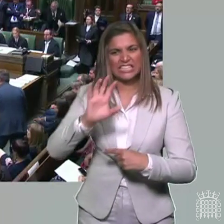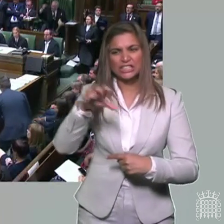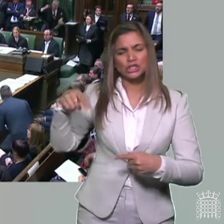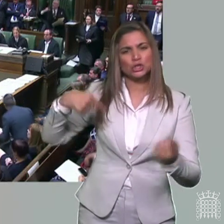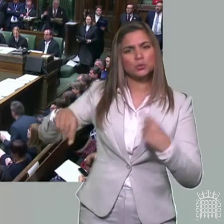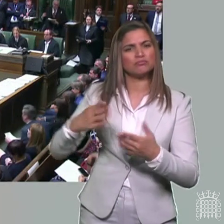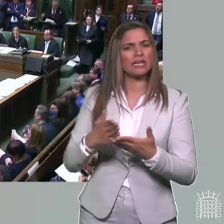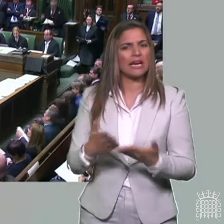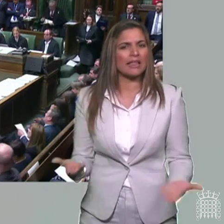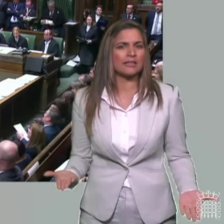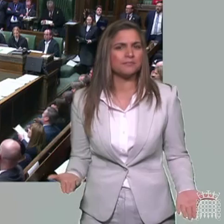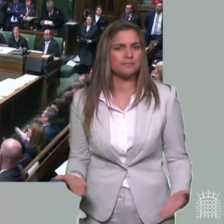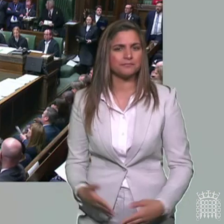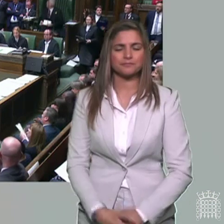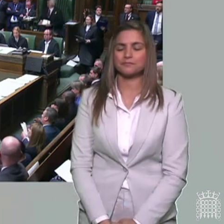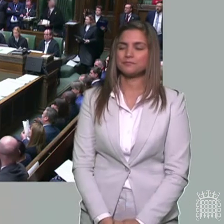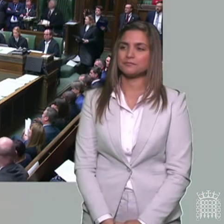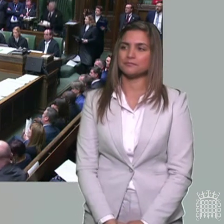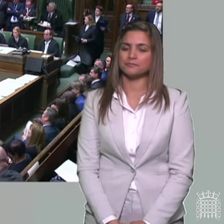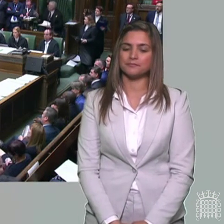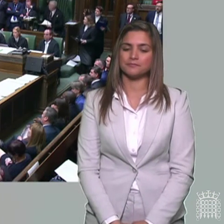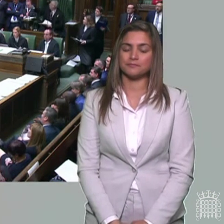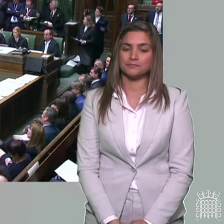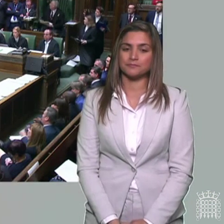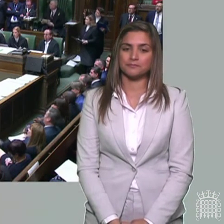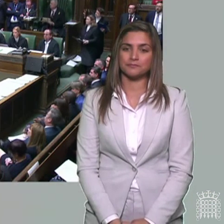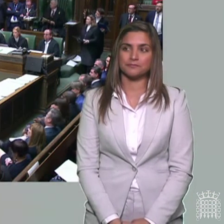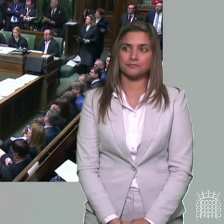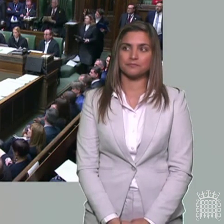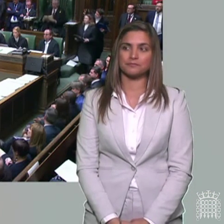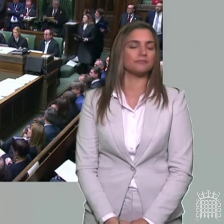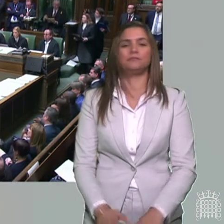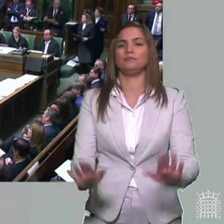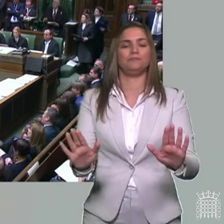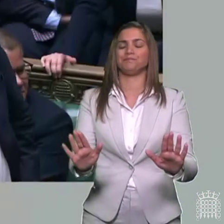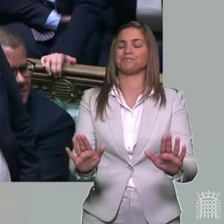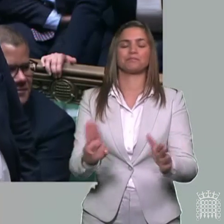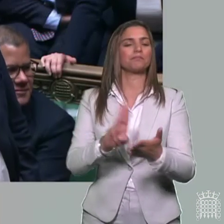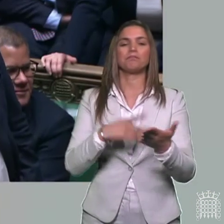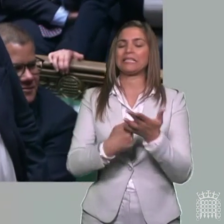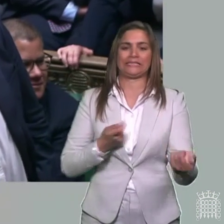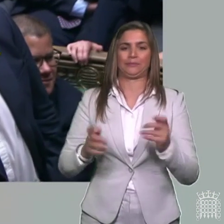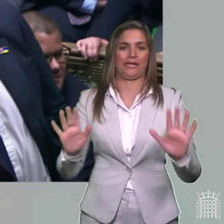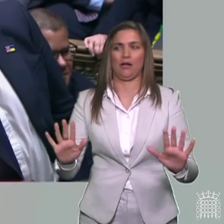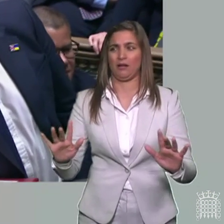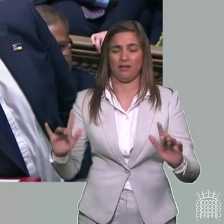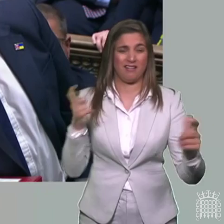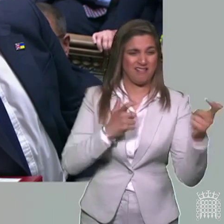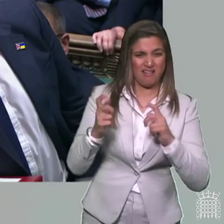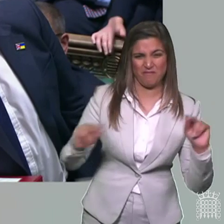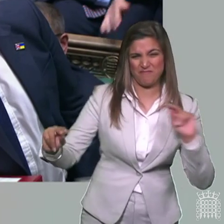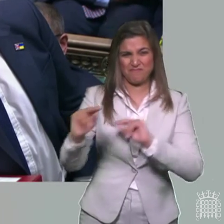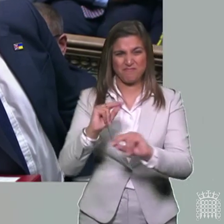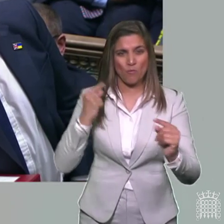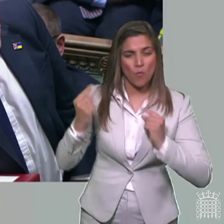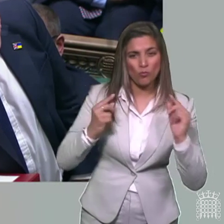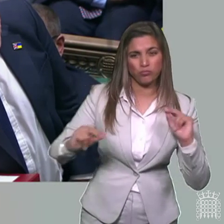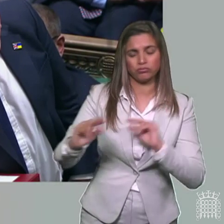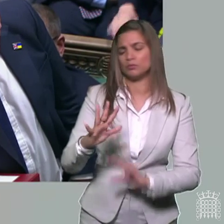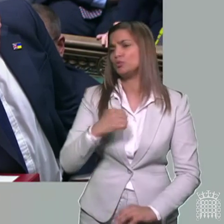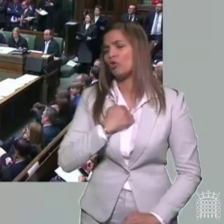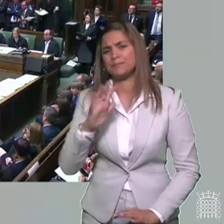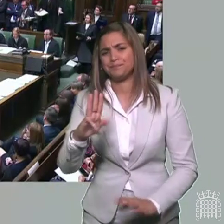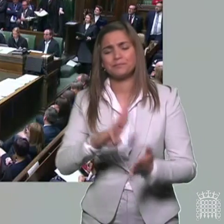How many has he had?